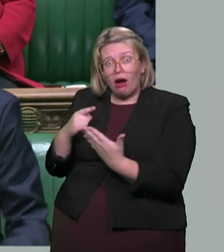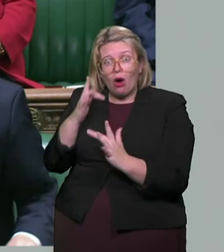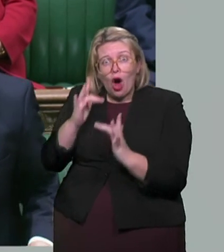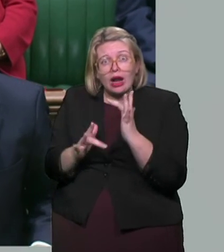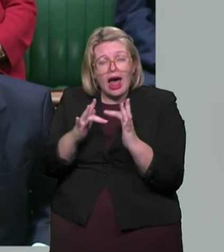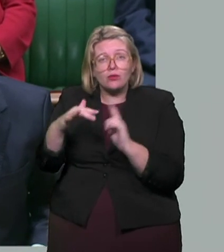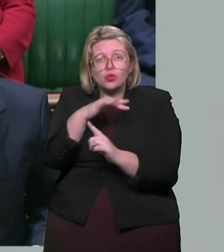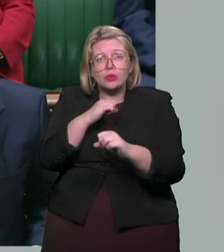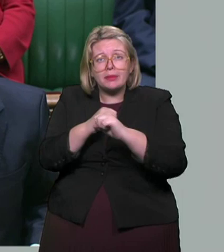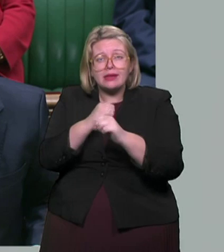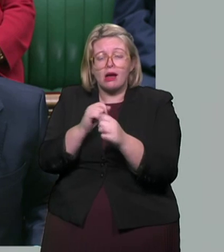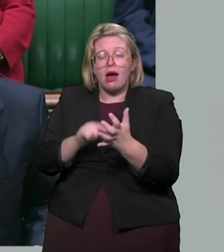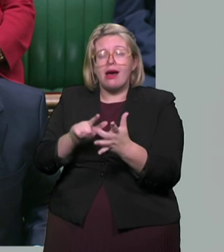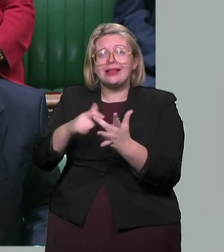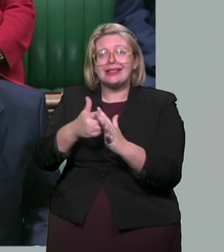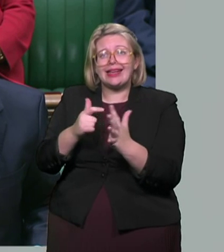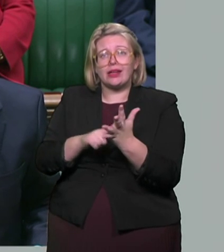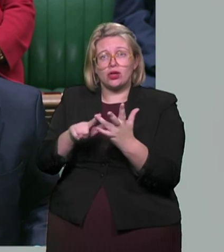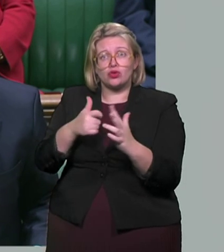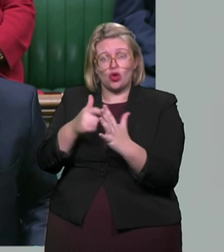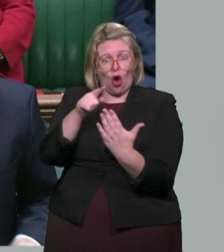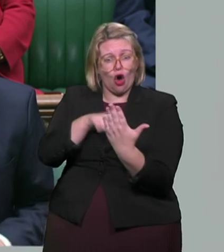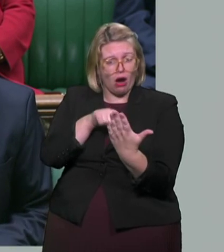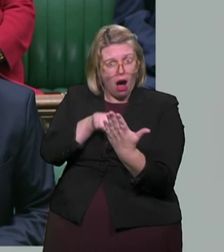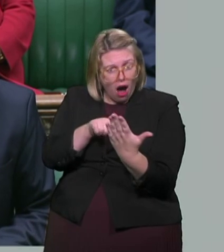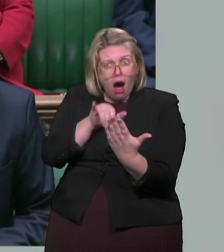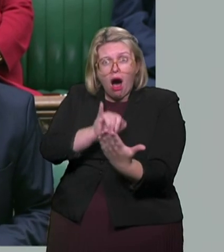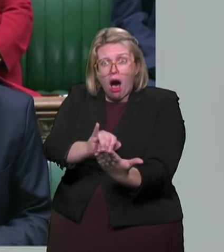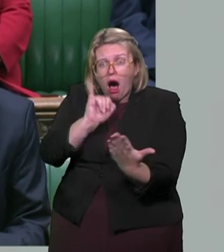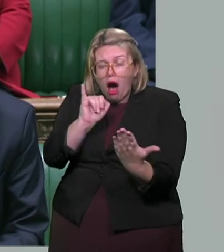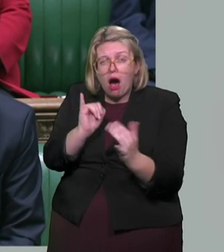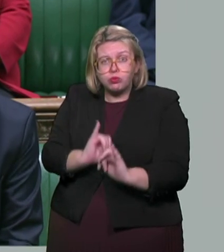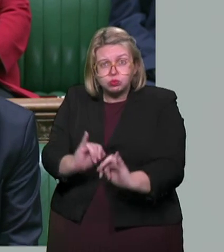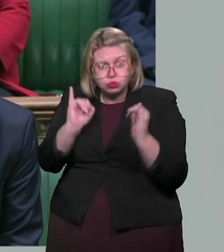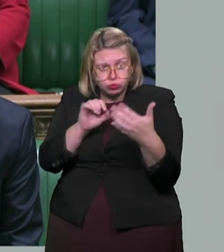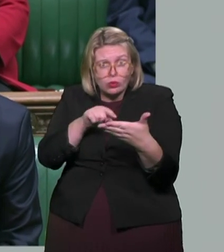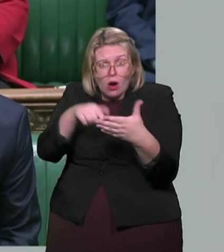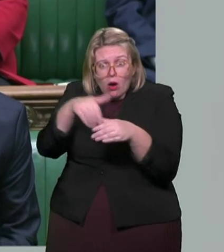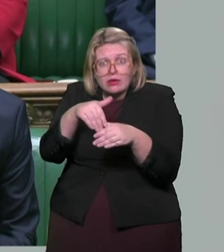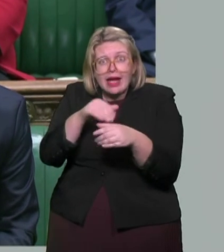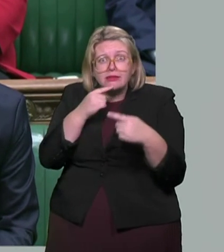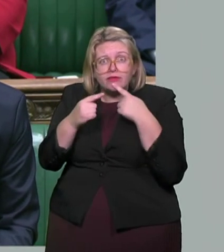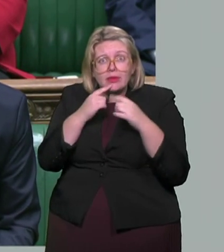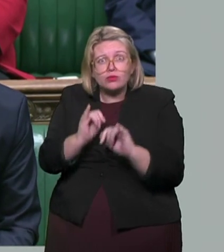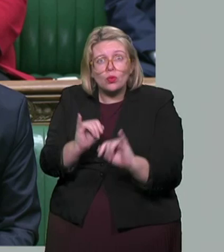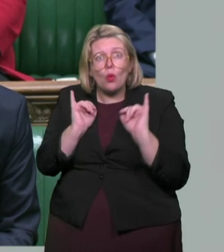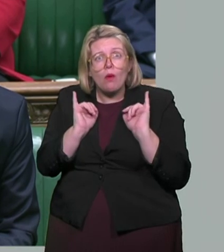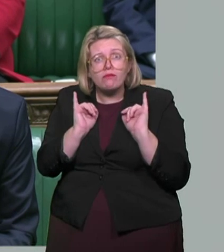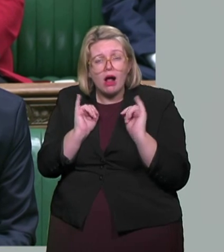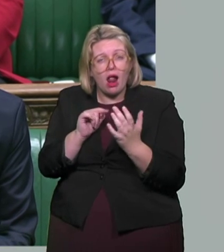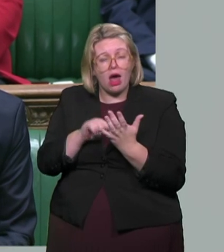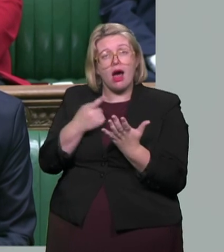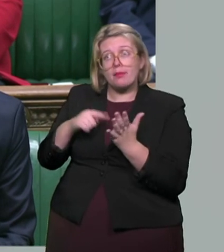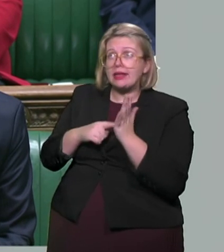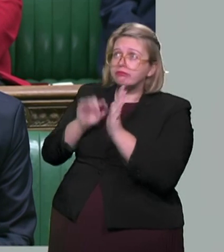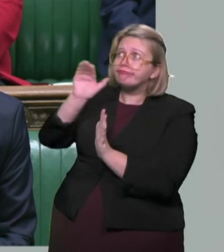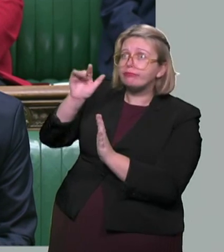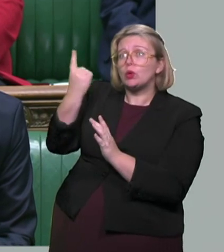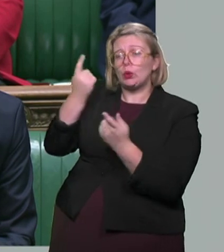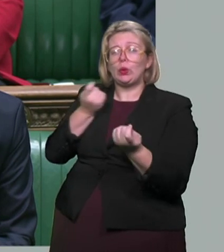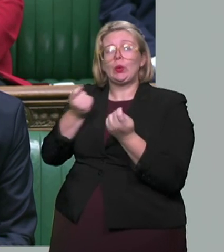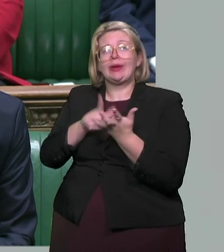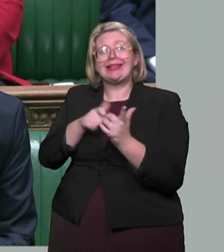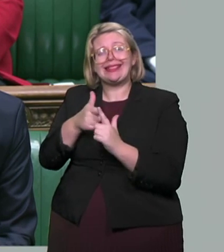What I was shown has been reported to the moderators but it stayed online because, apparently, it did not contravene the guidelines.